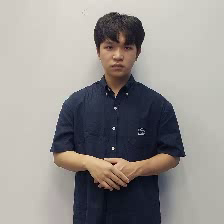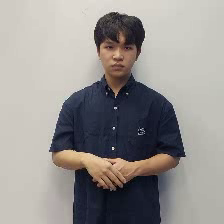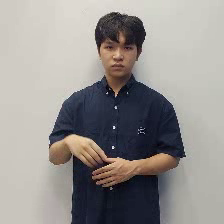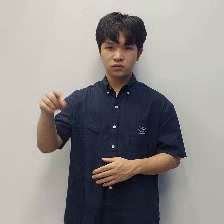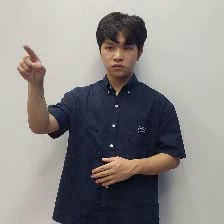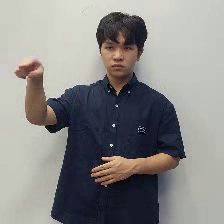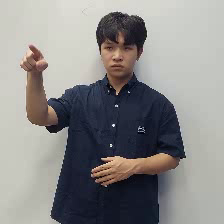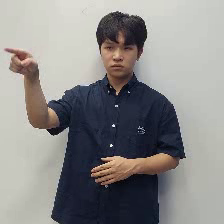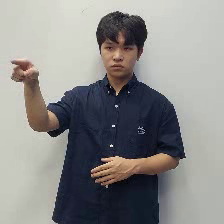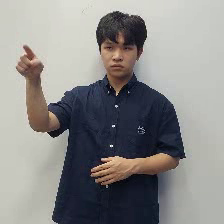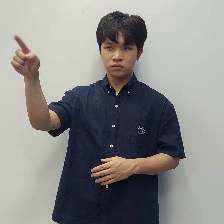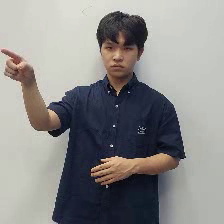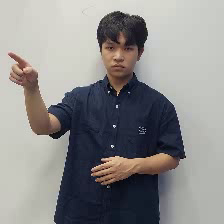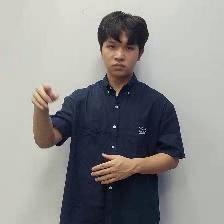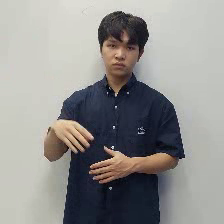Họ